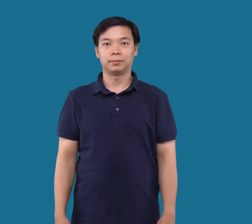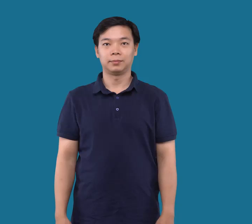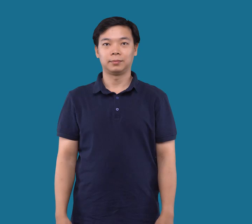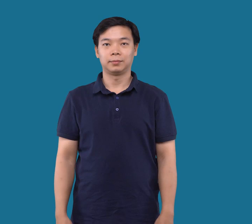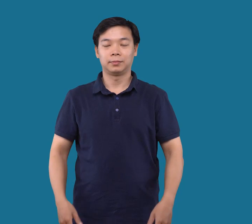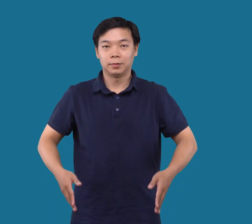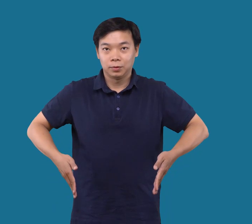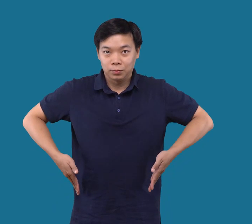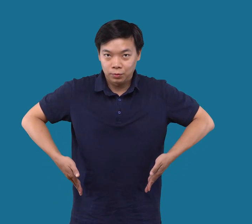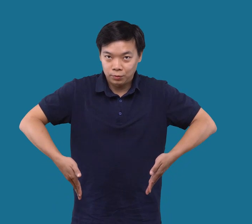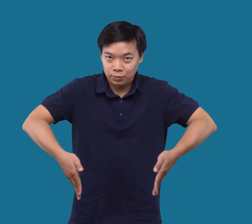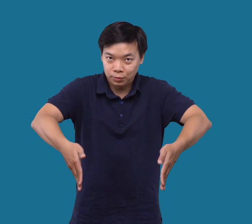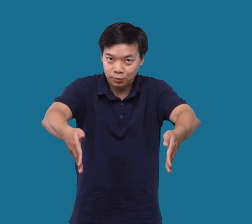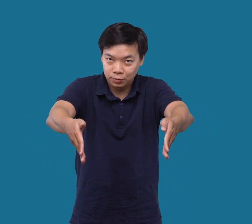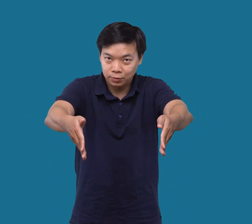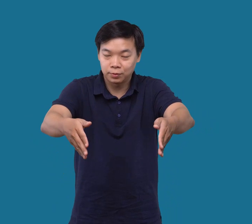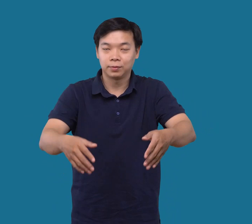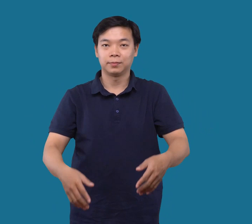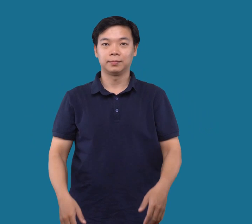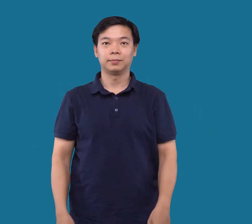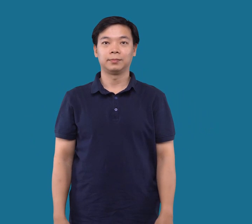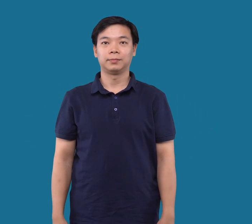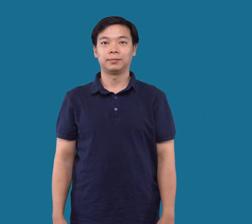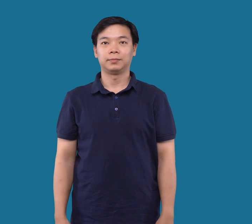con đường